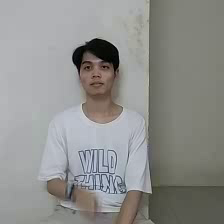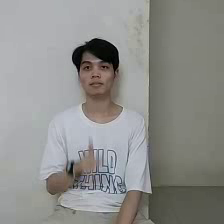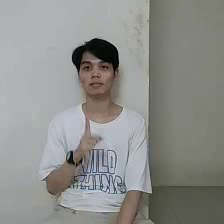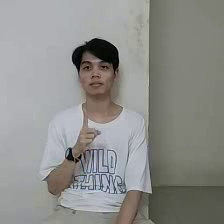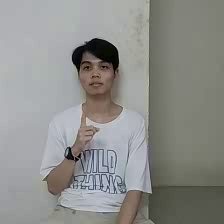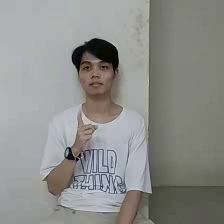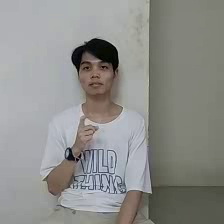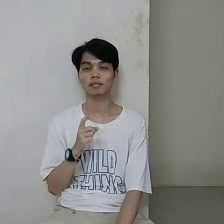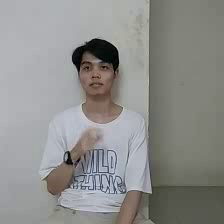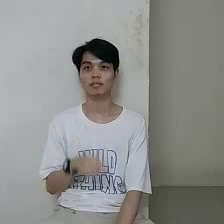Đâu